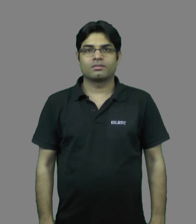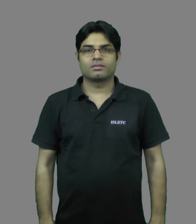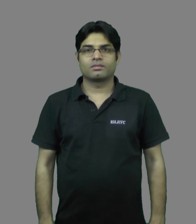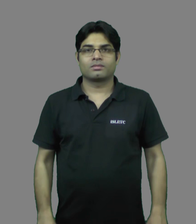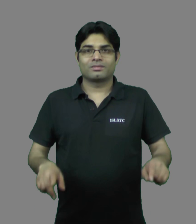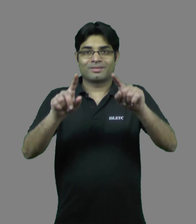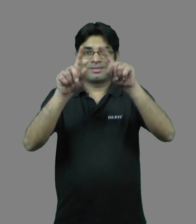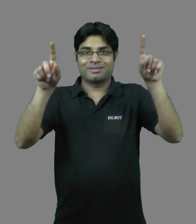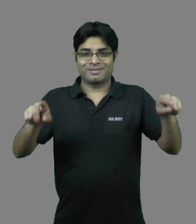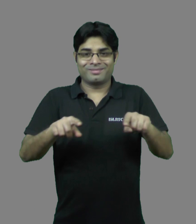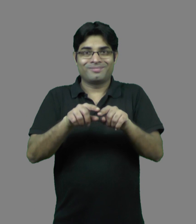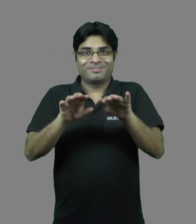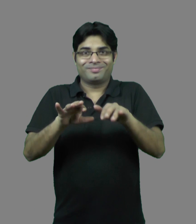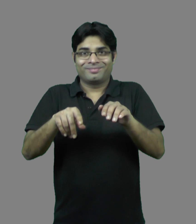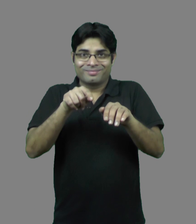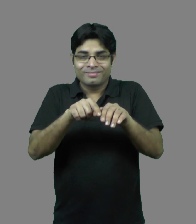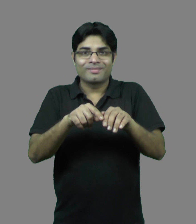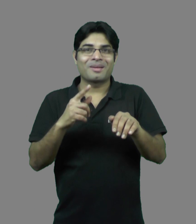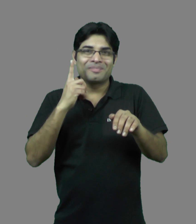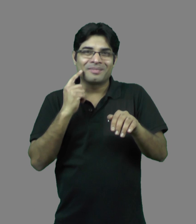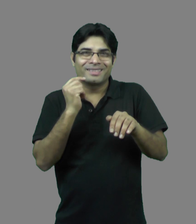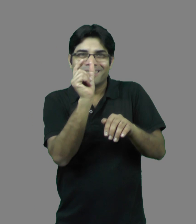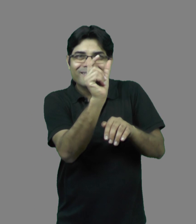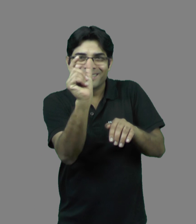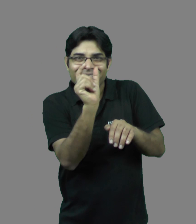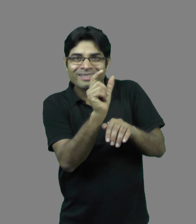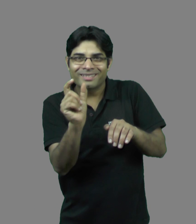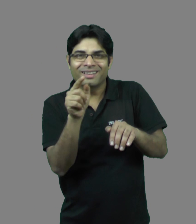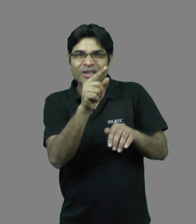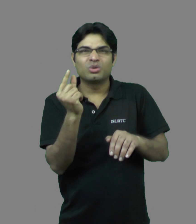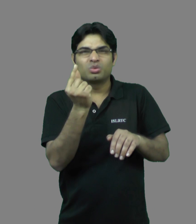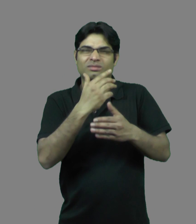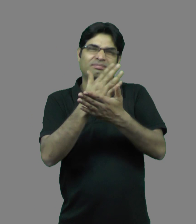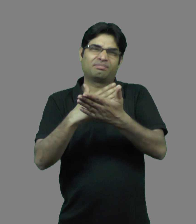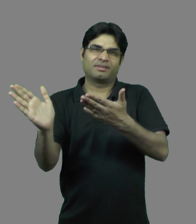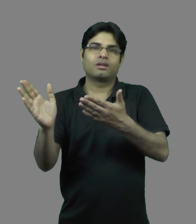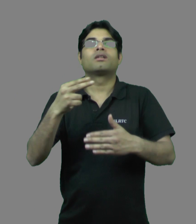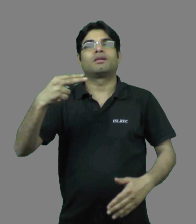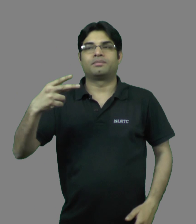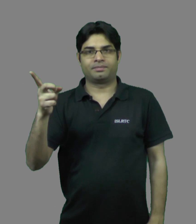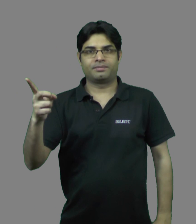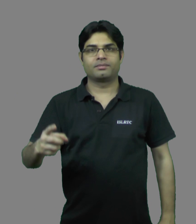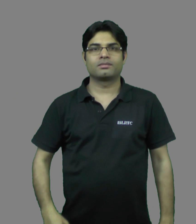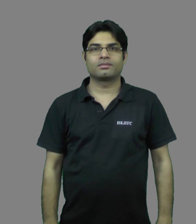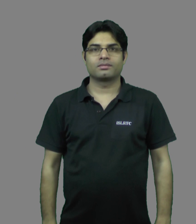Desktop Cleanup Wizard